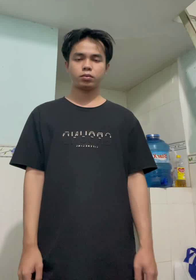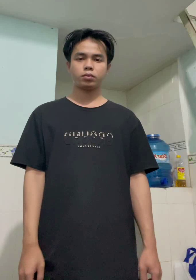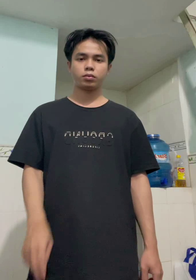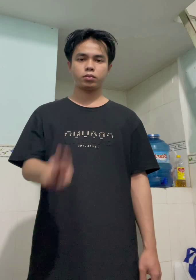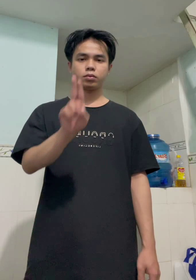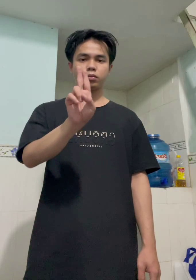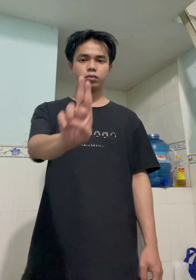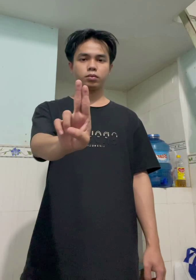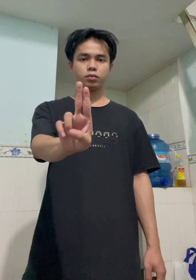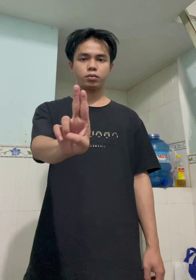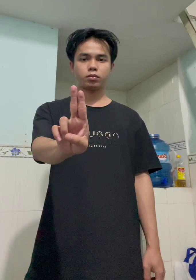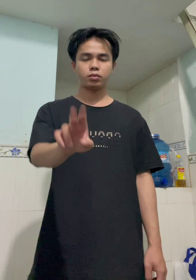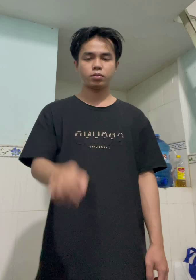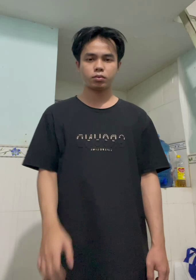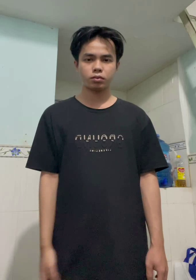u